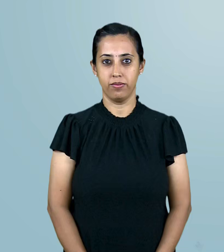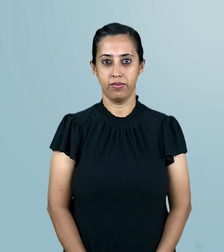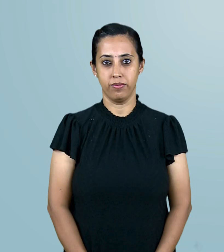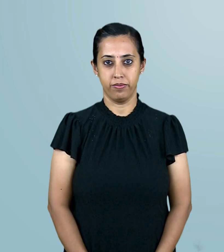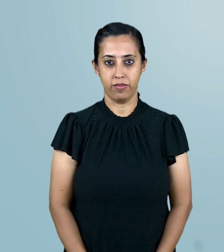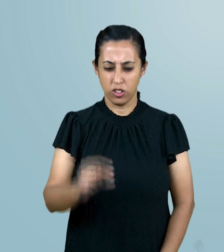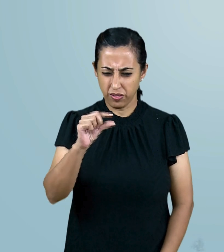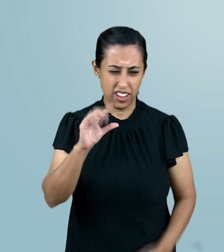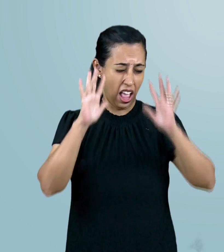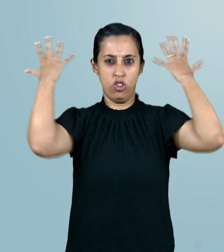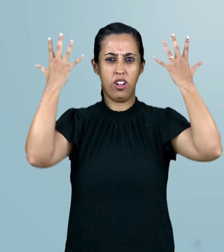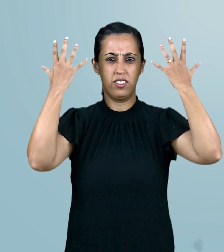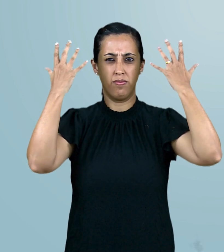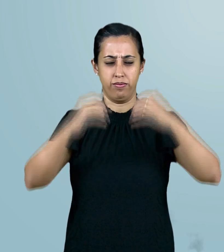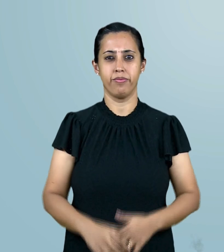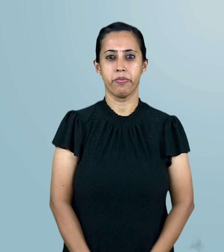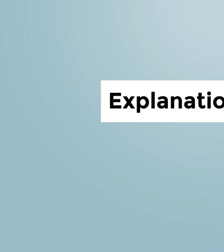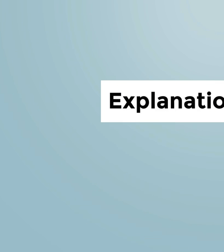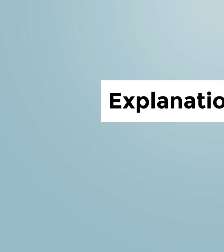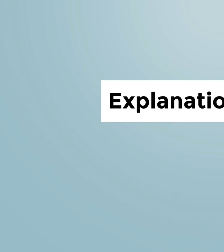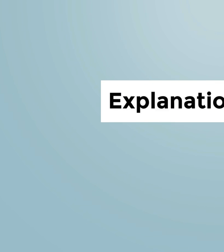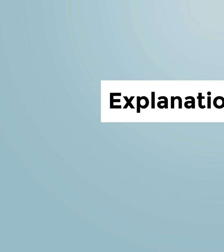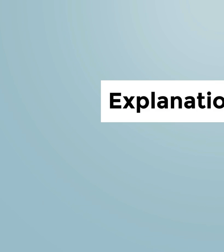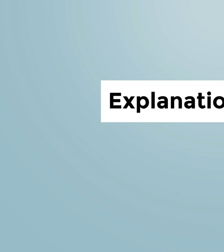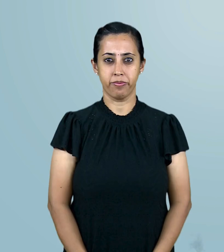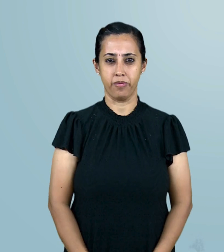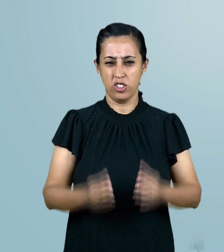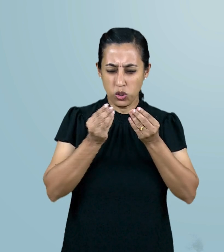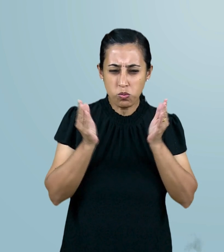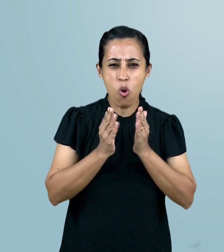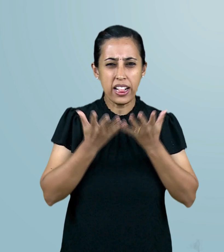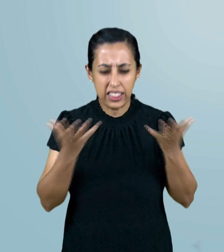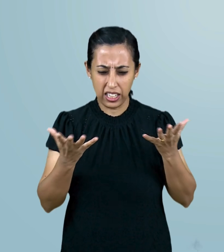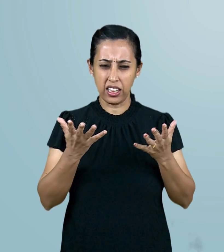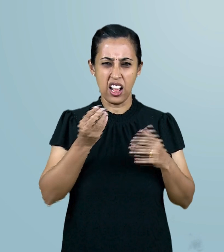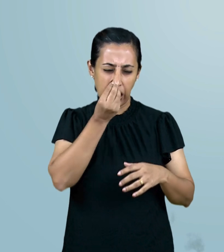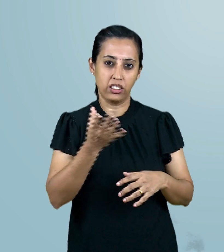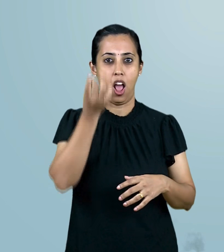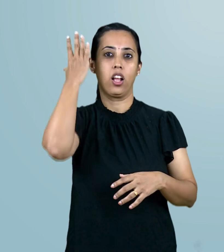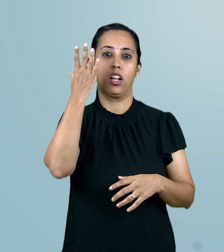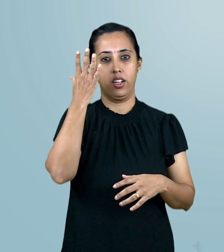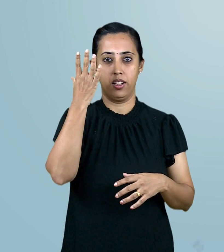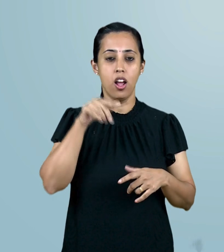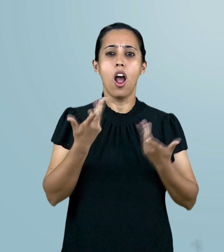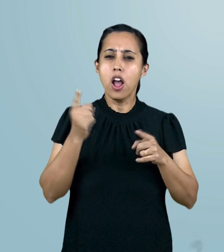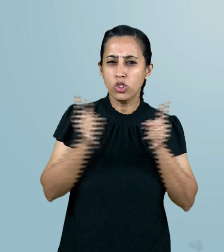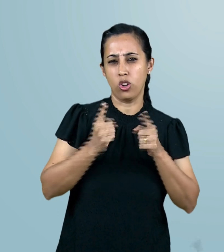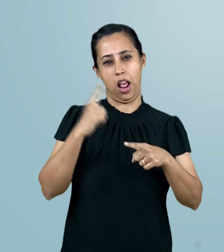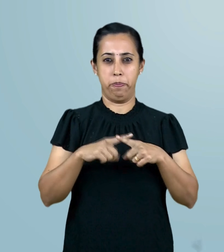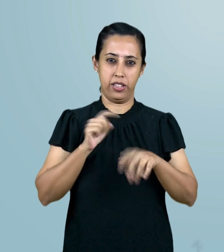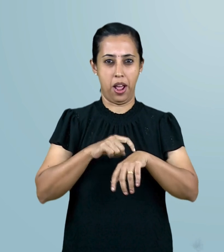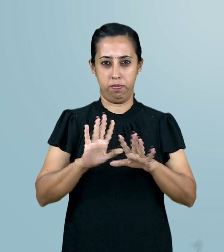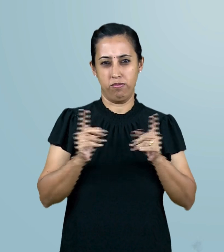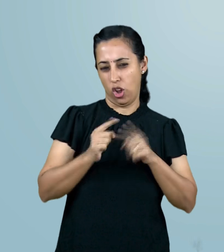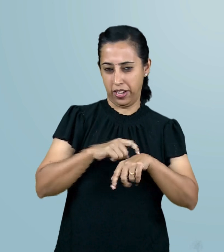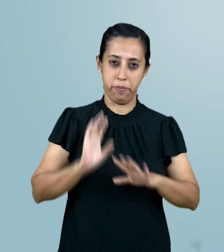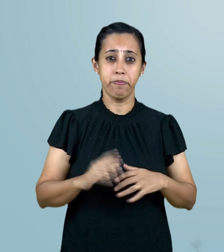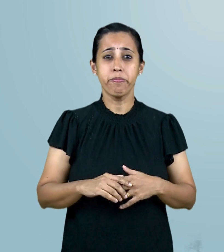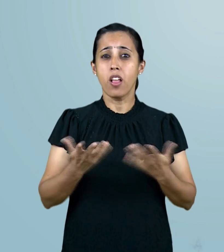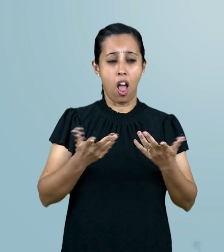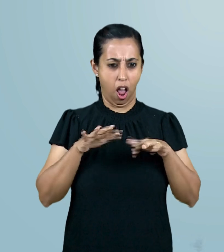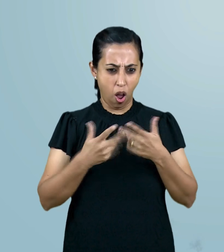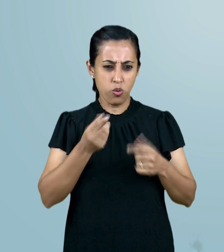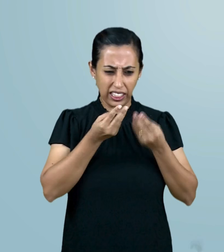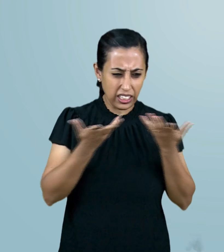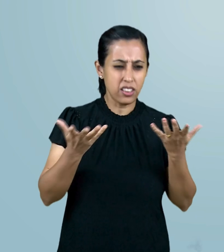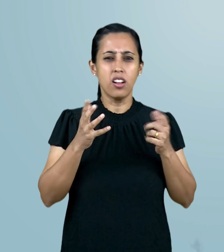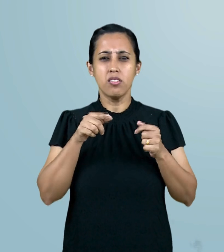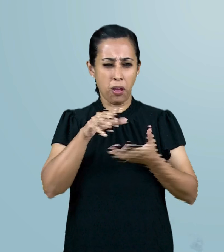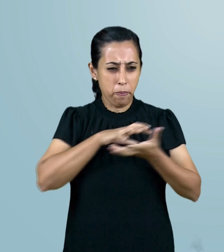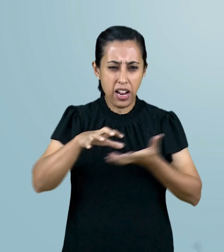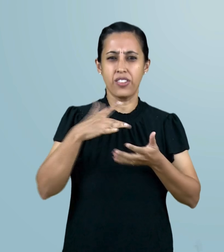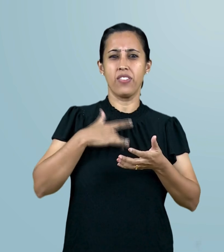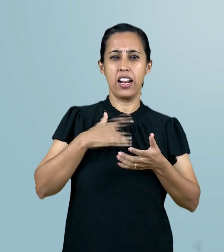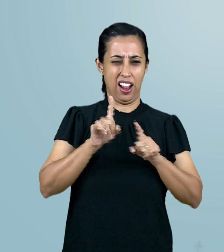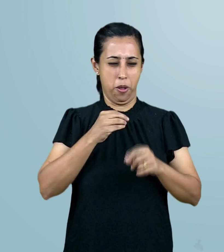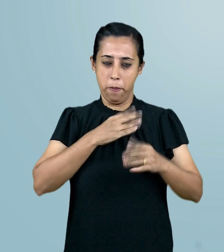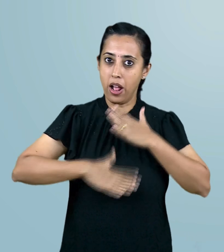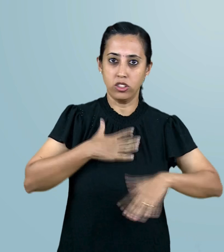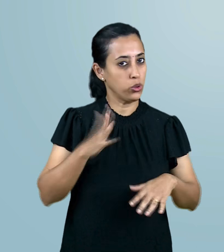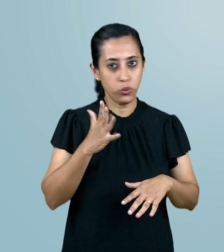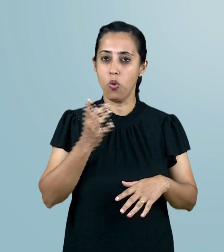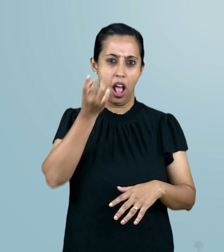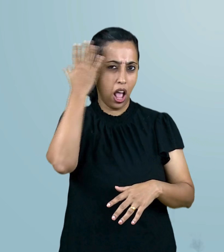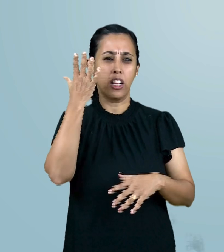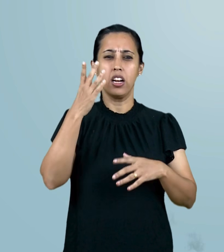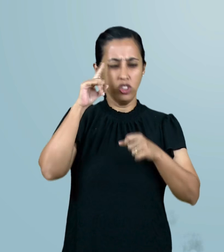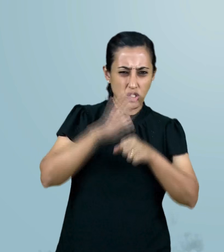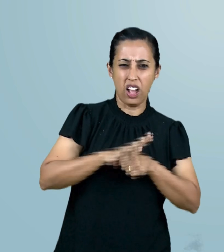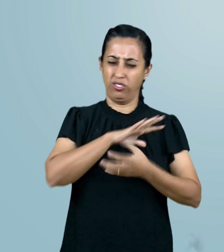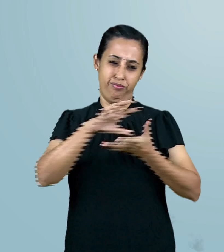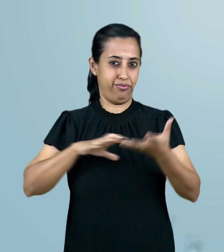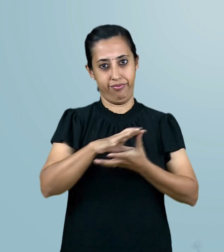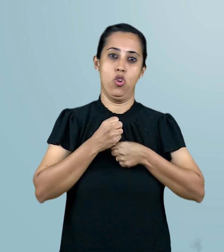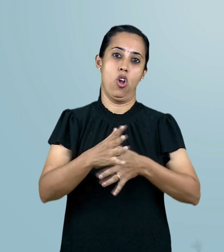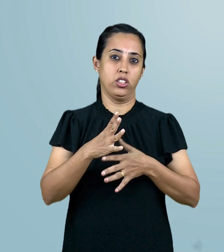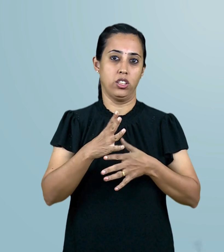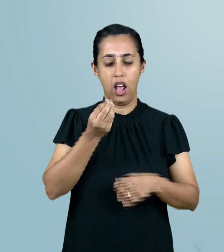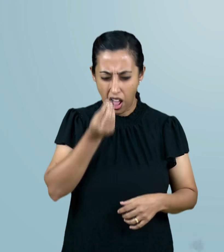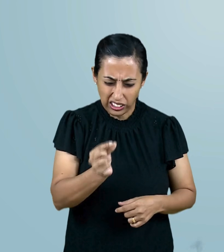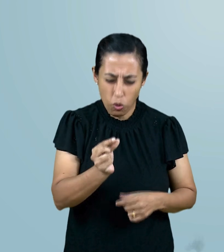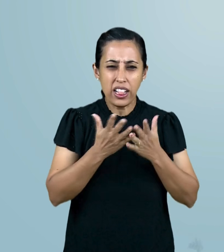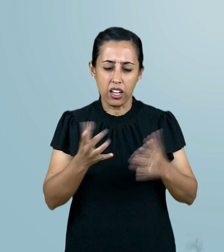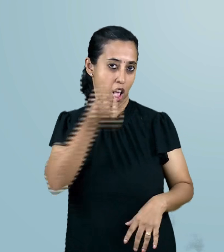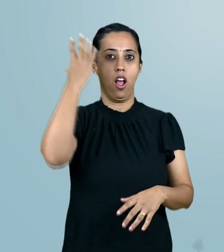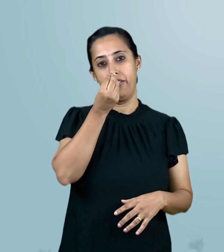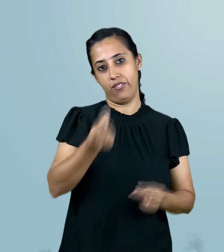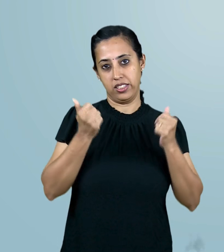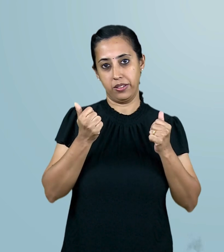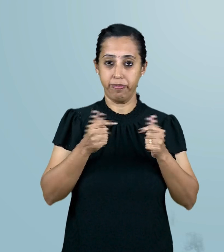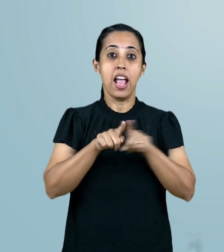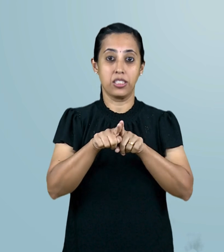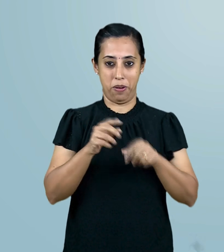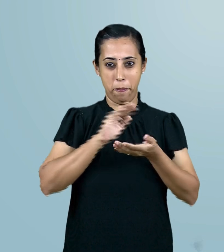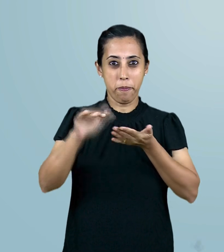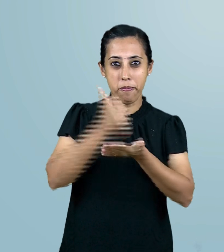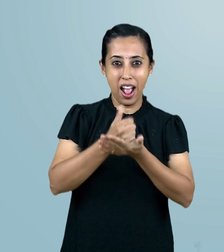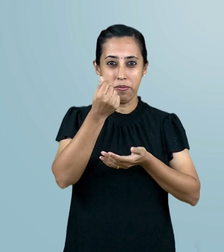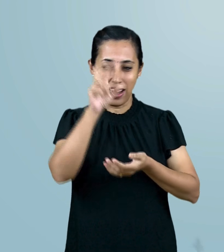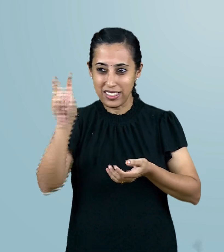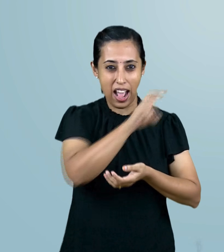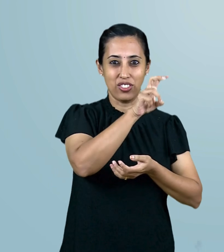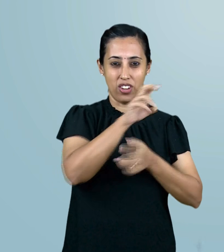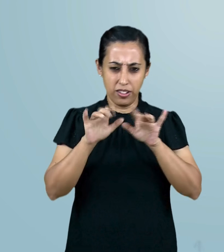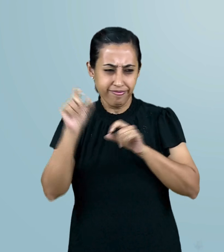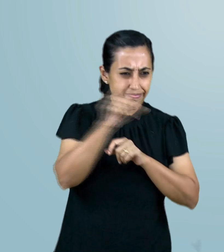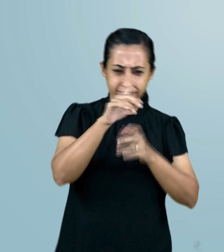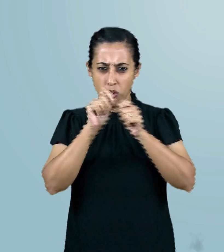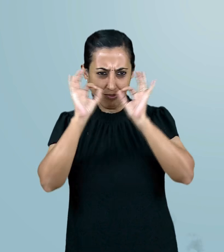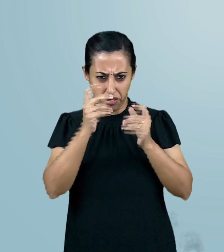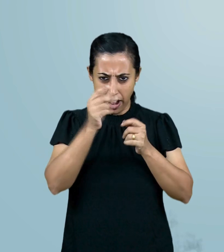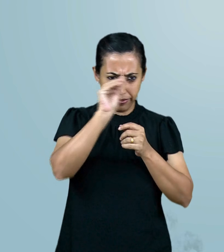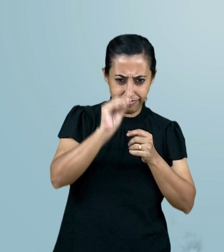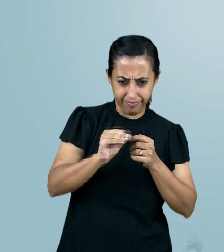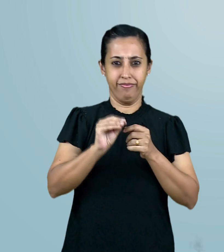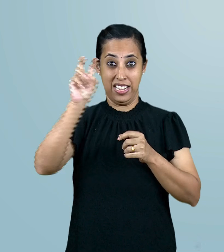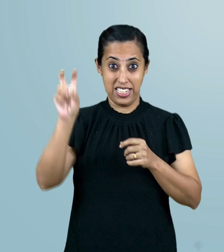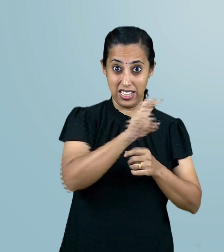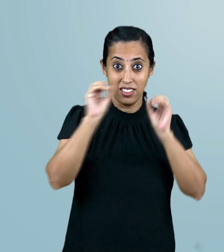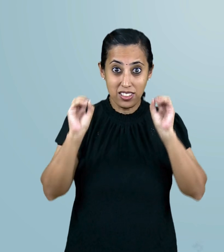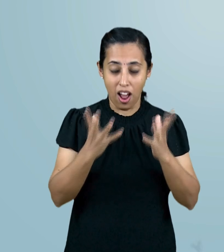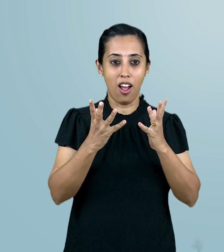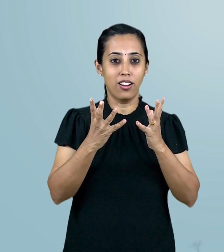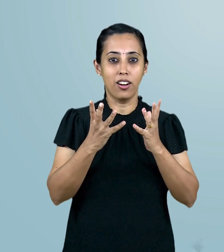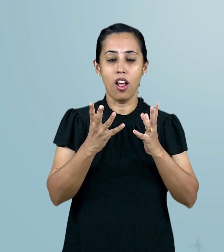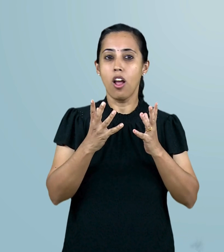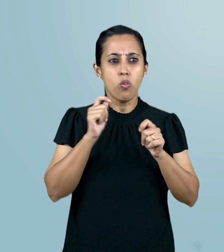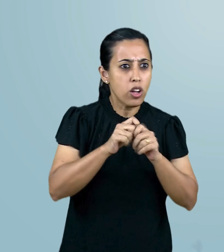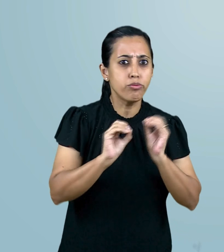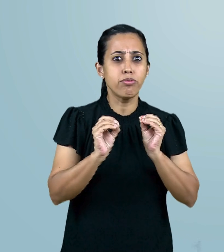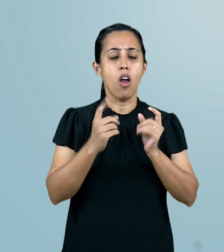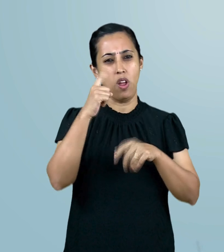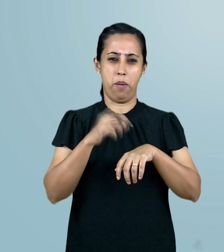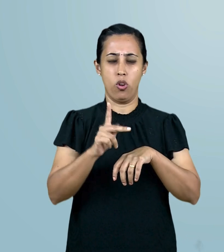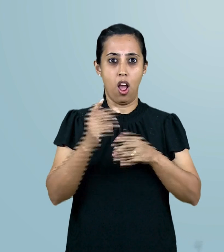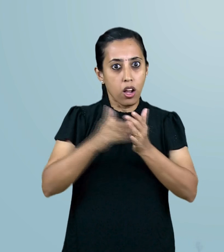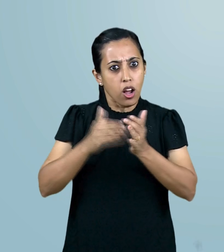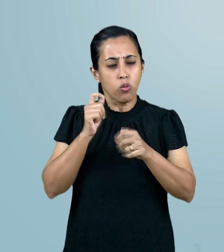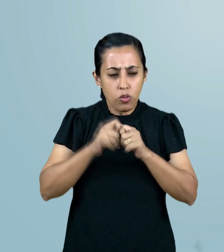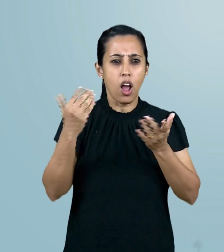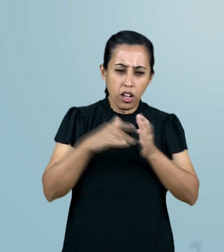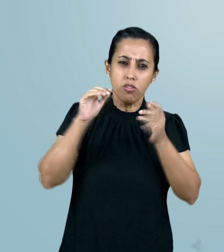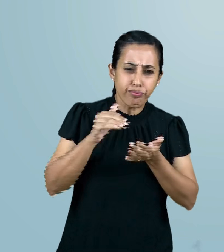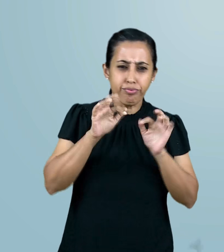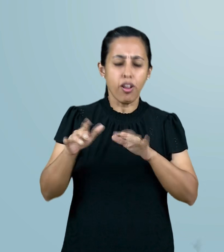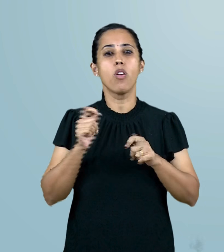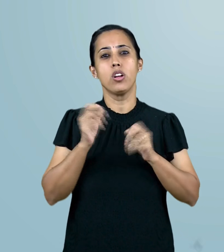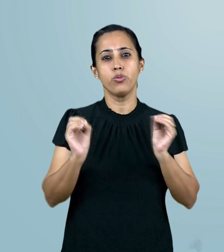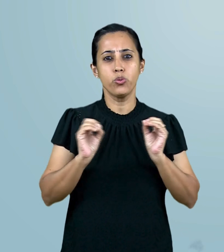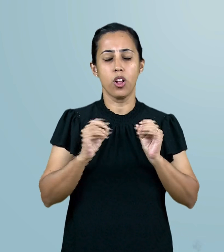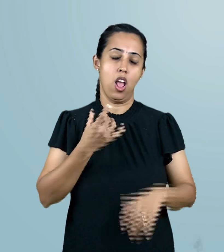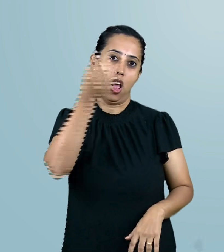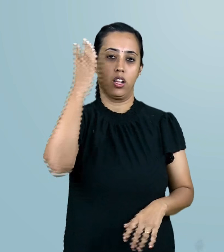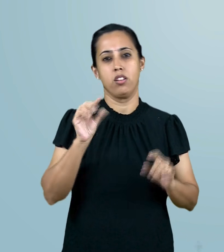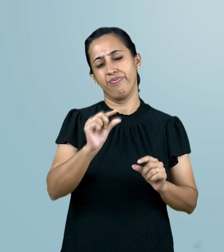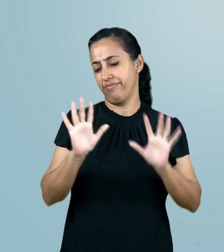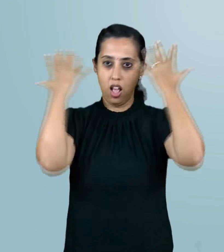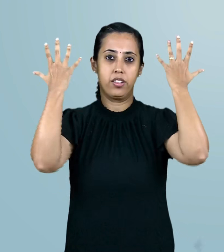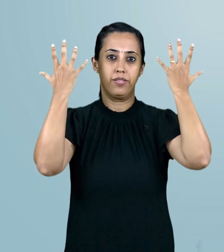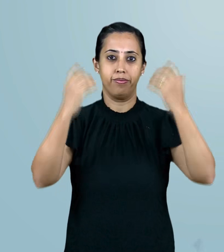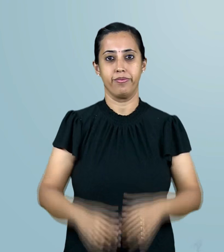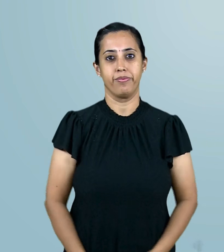Annoyed